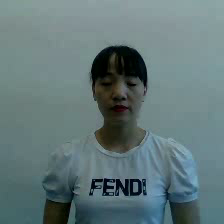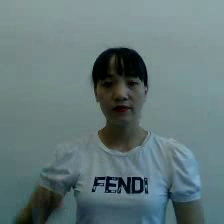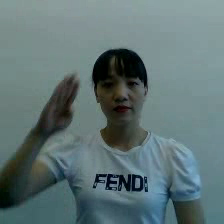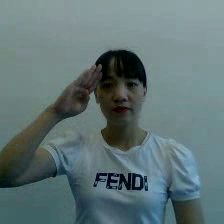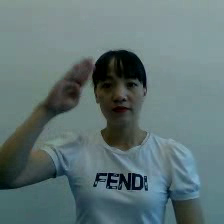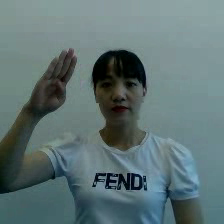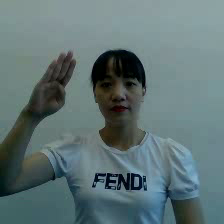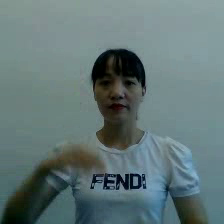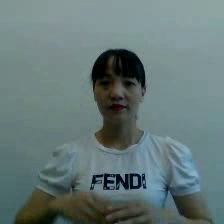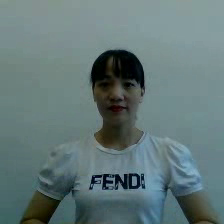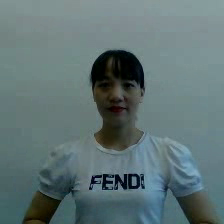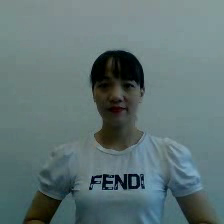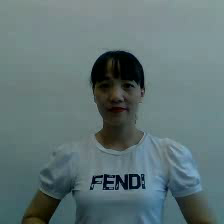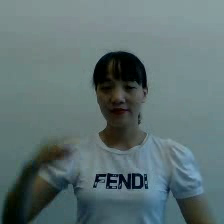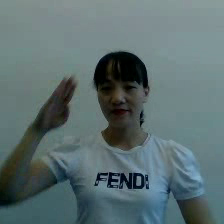Chào